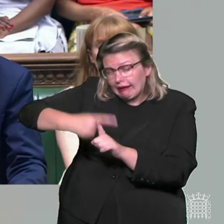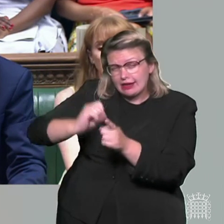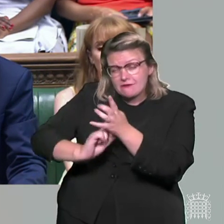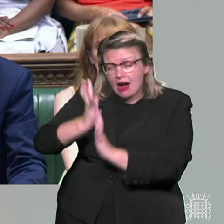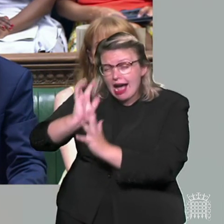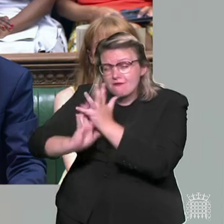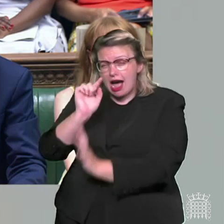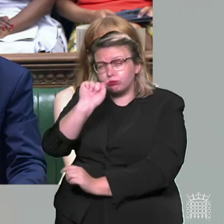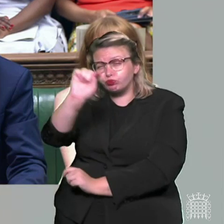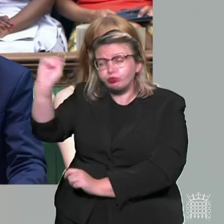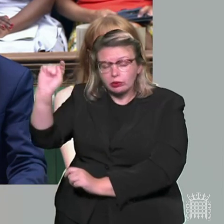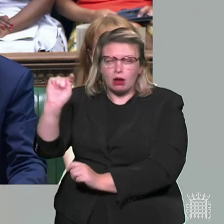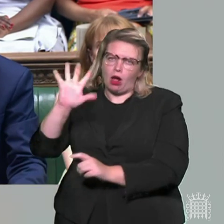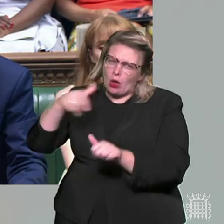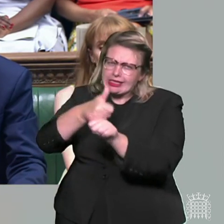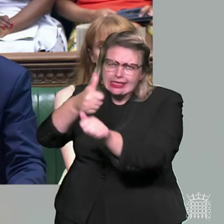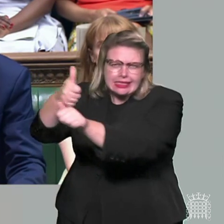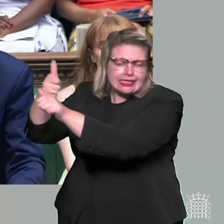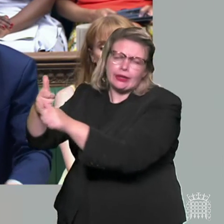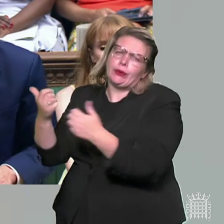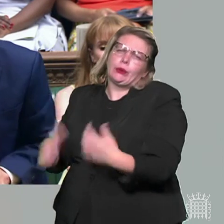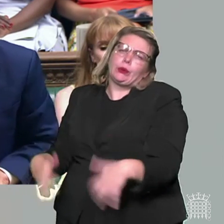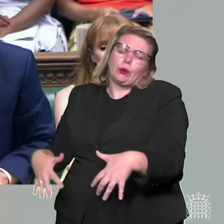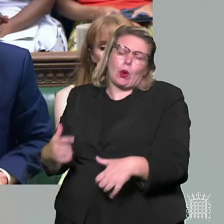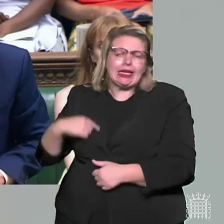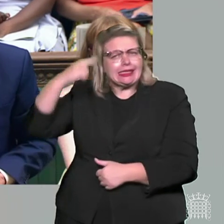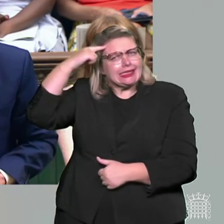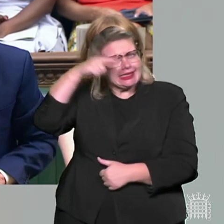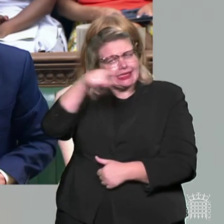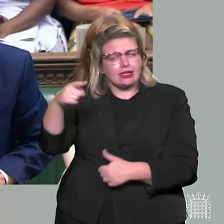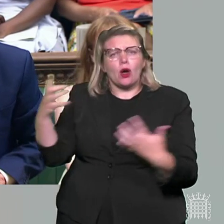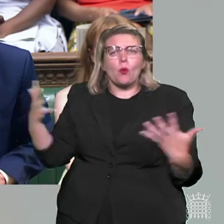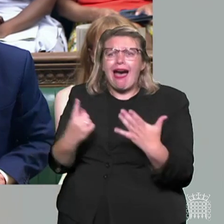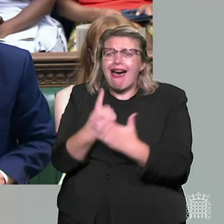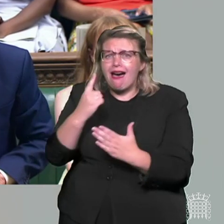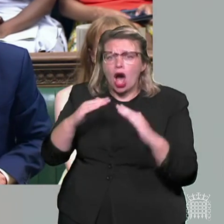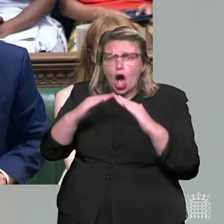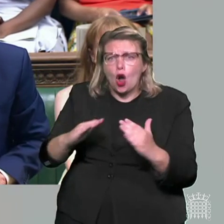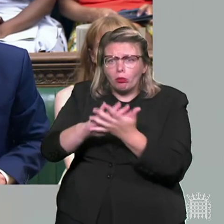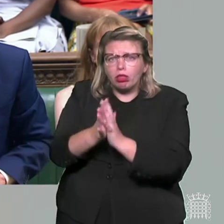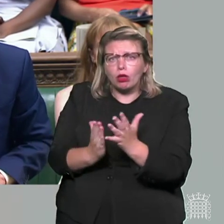All our thoughts are with those affected by the fires, particularly those who have lost their homes.